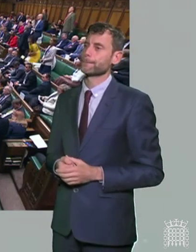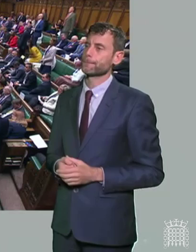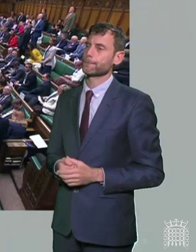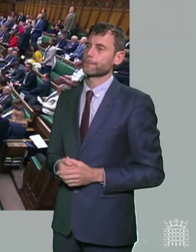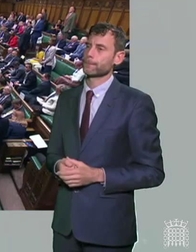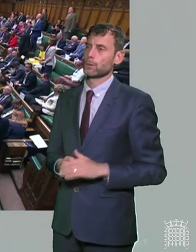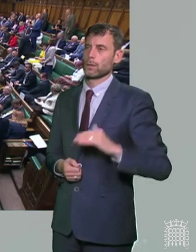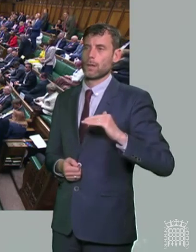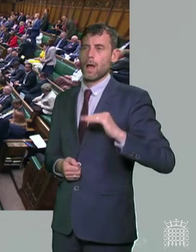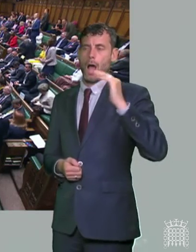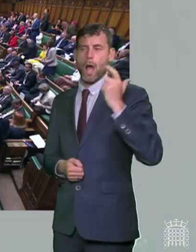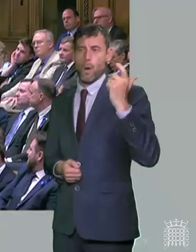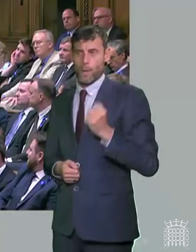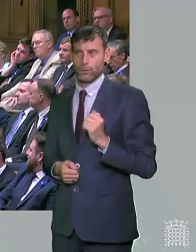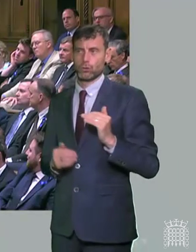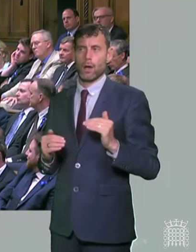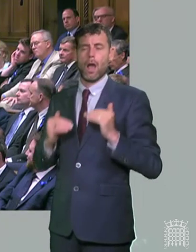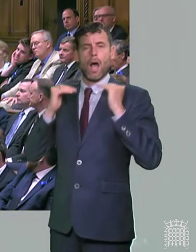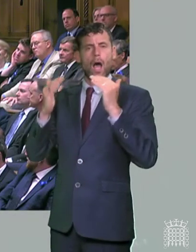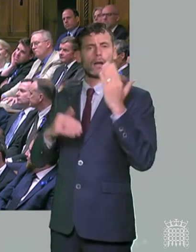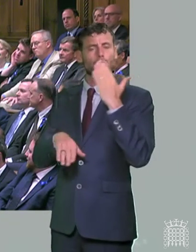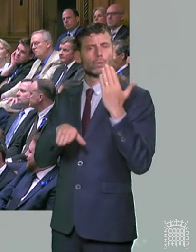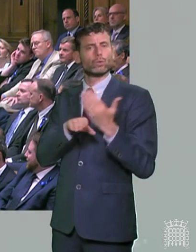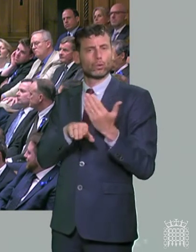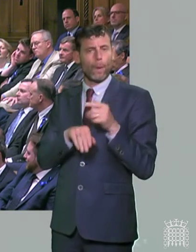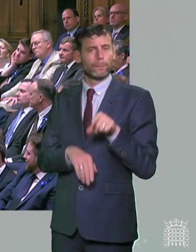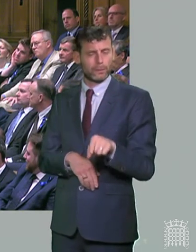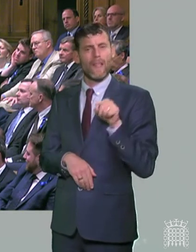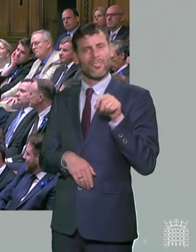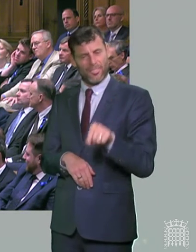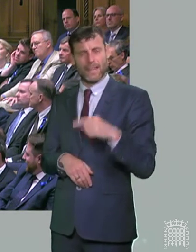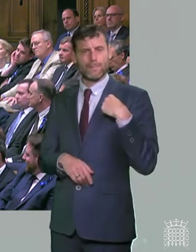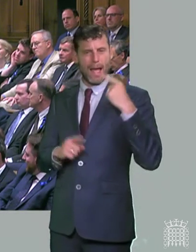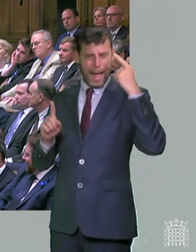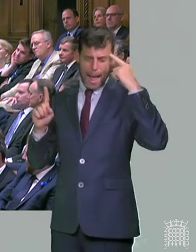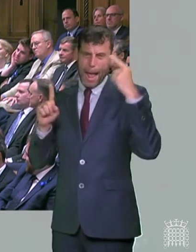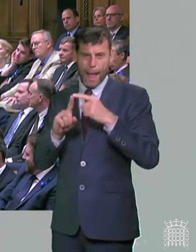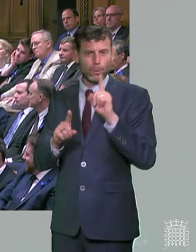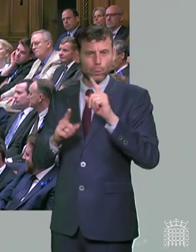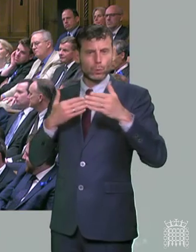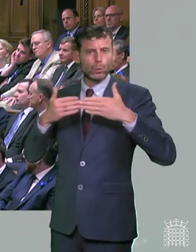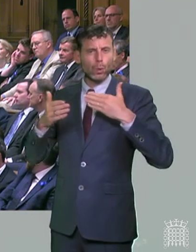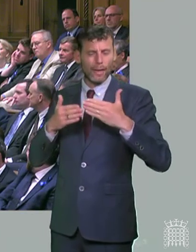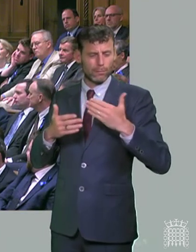High wage, high skilled jobs are at the heart of my campaign to level up Rother Valley and tackle the cost of living crisis.